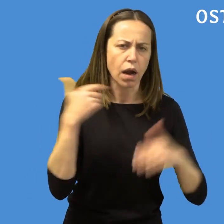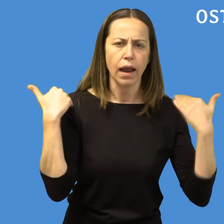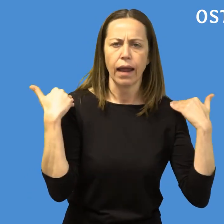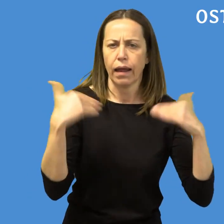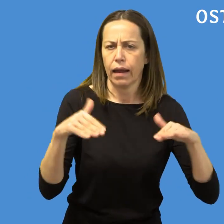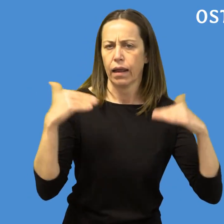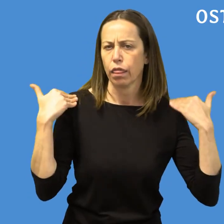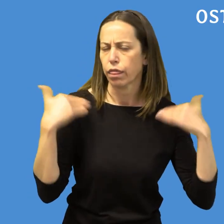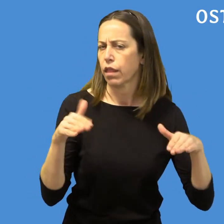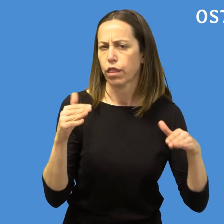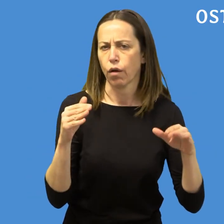ejercicio